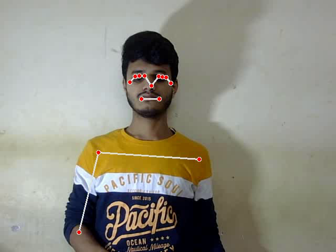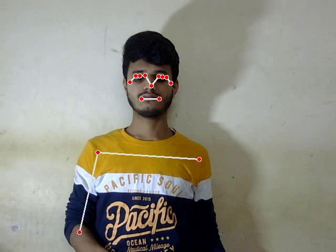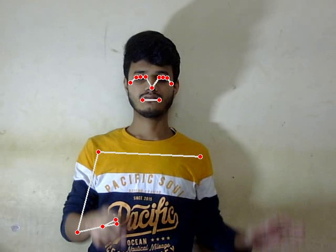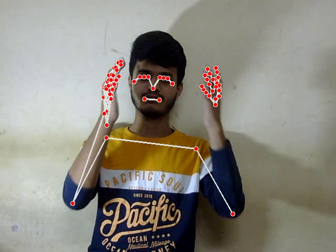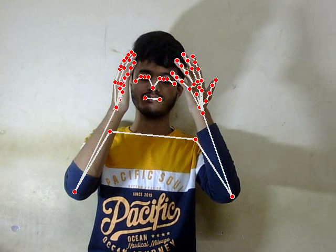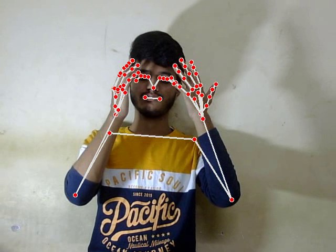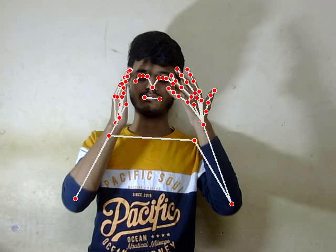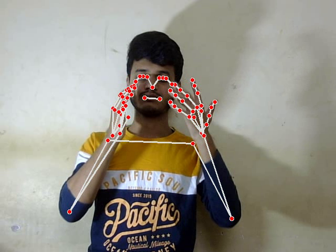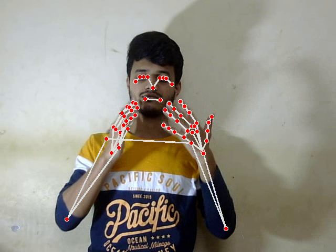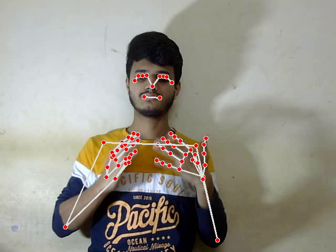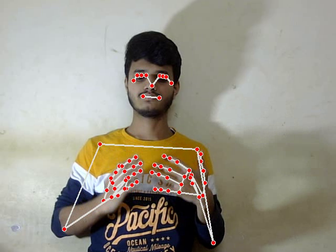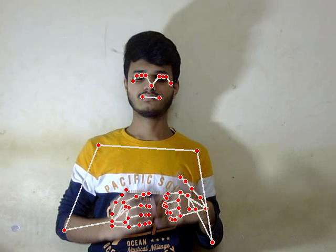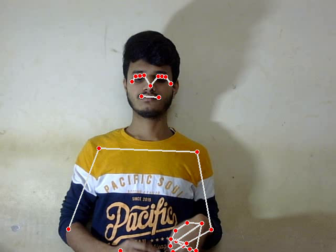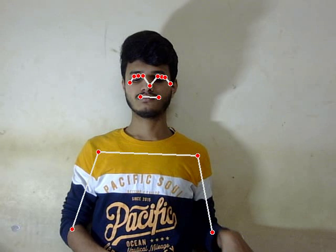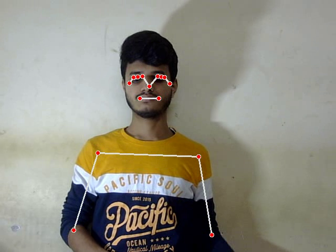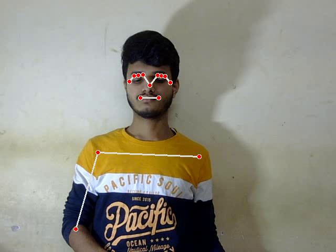sad